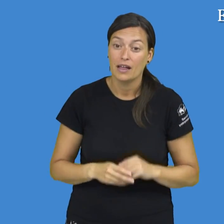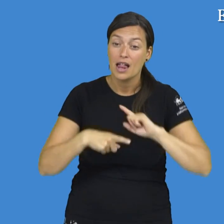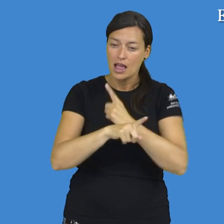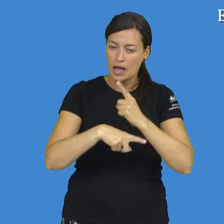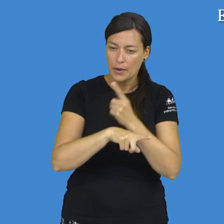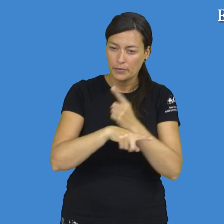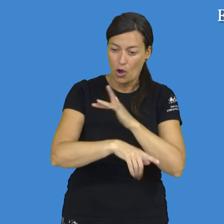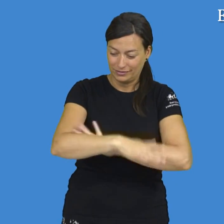nervioso